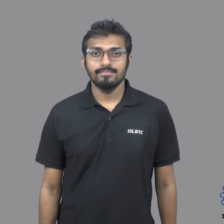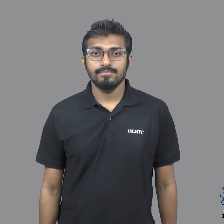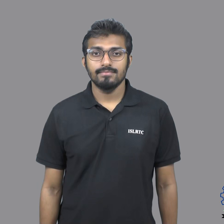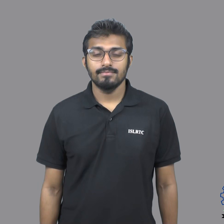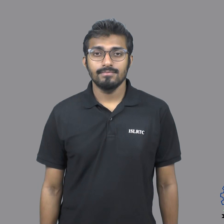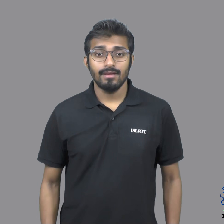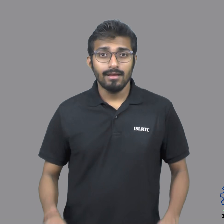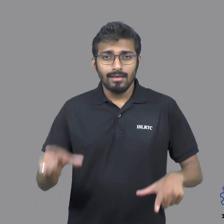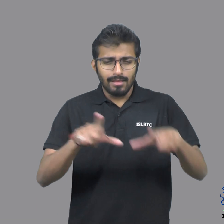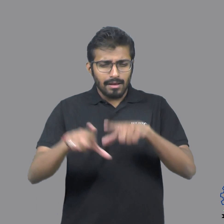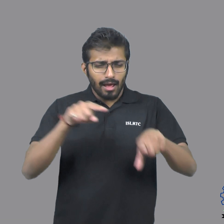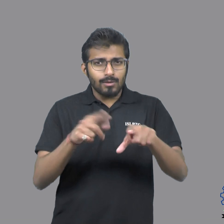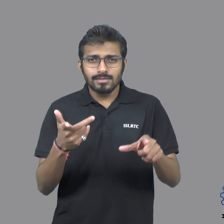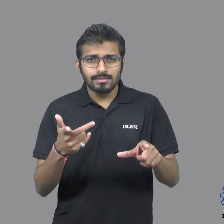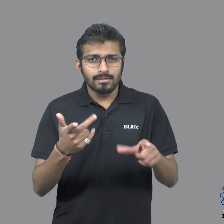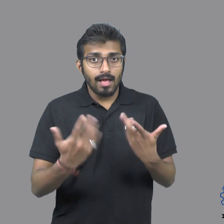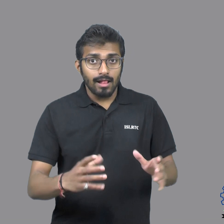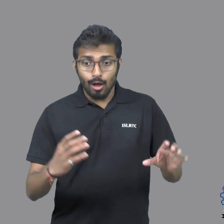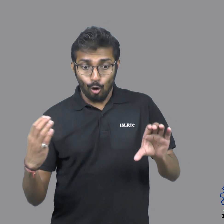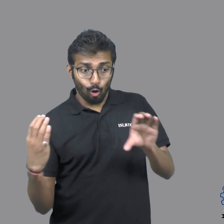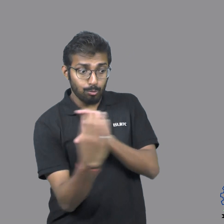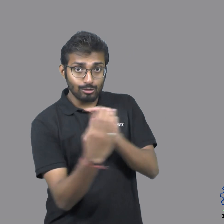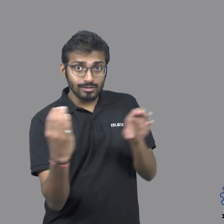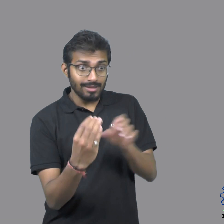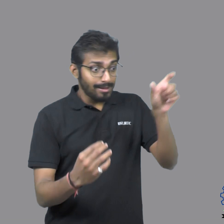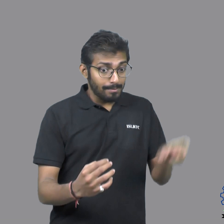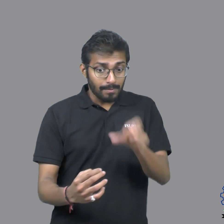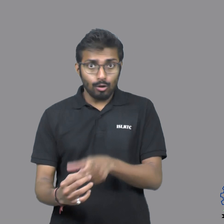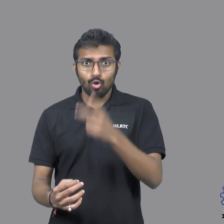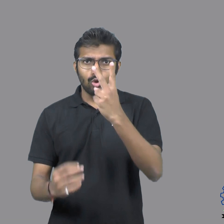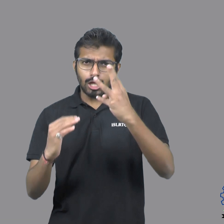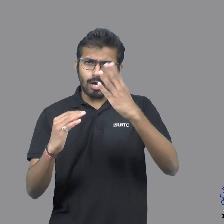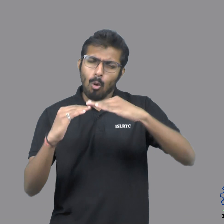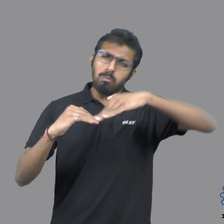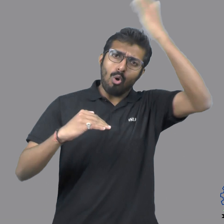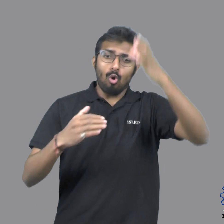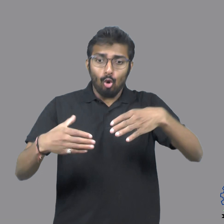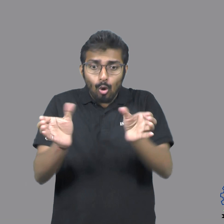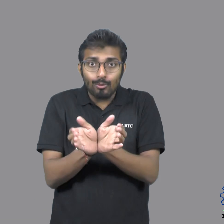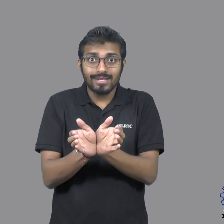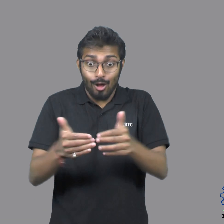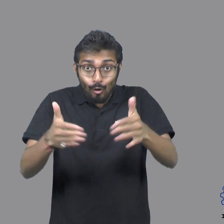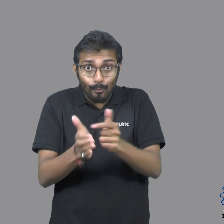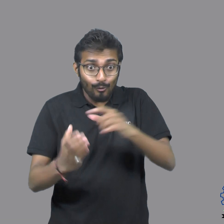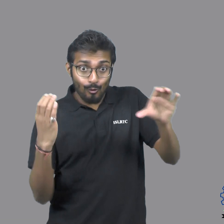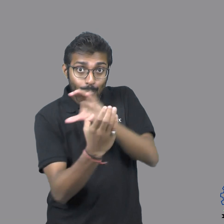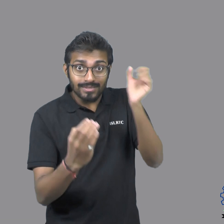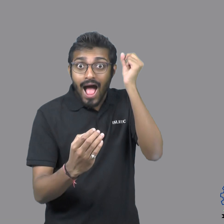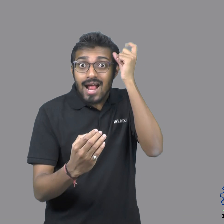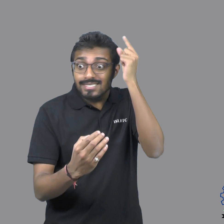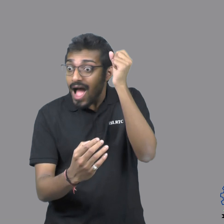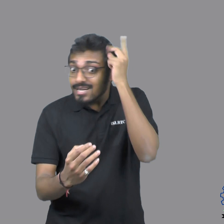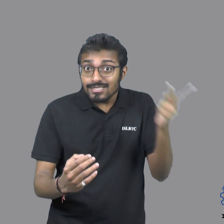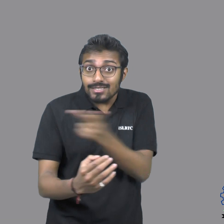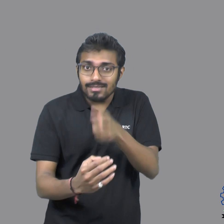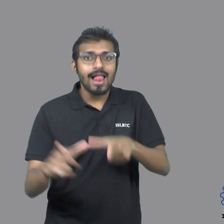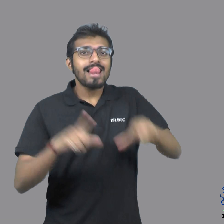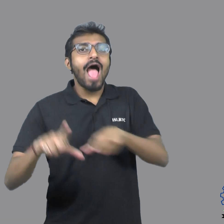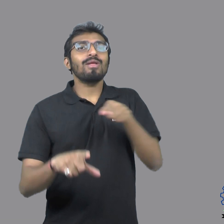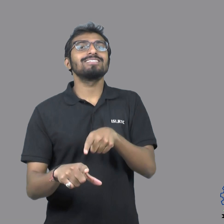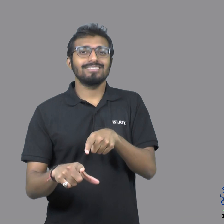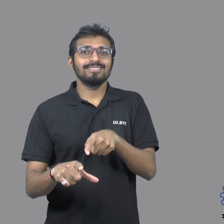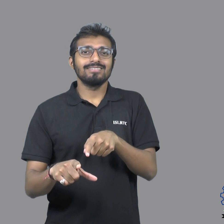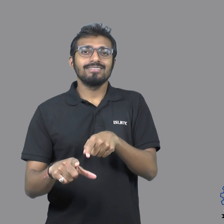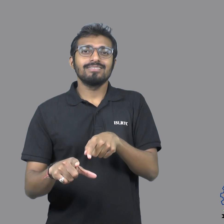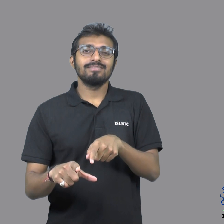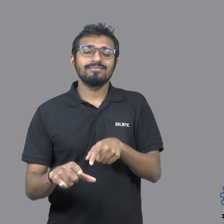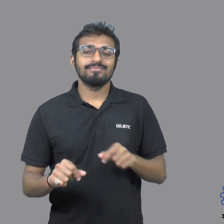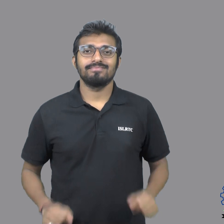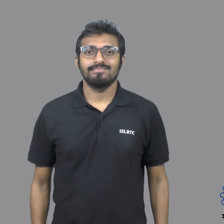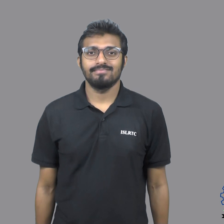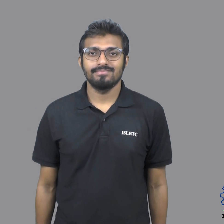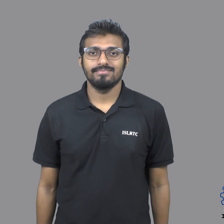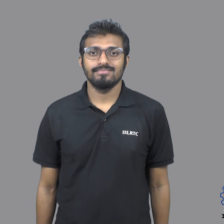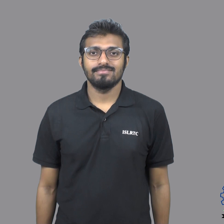Language